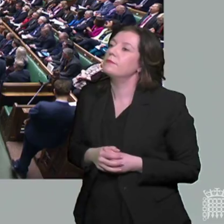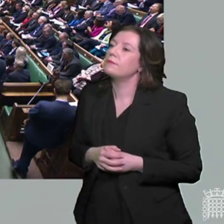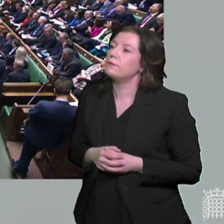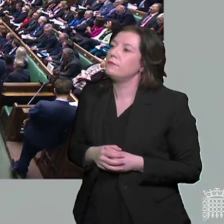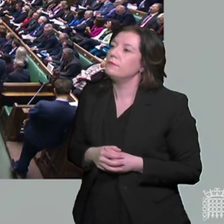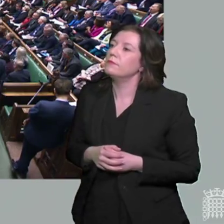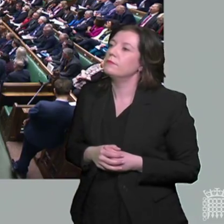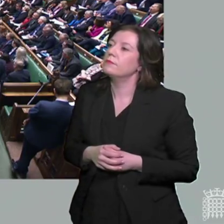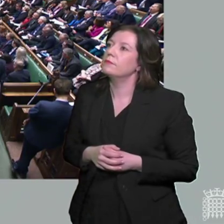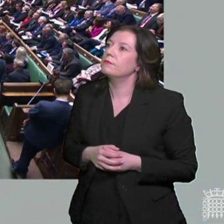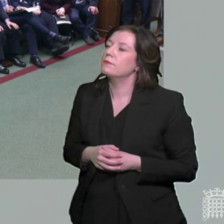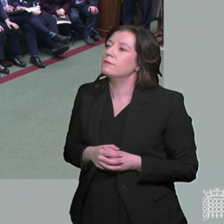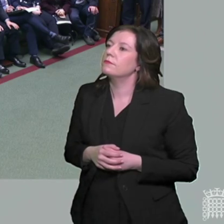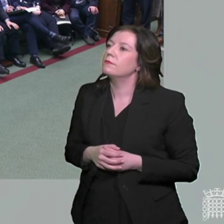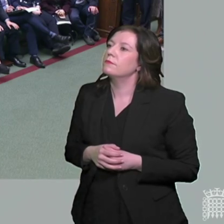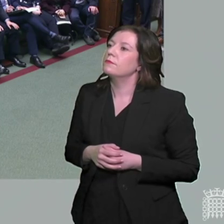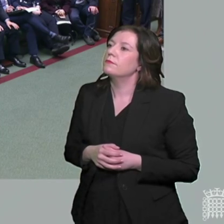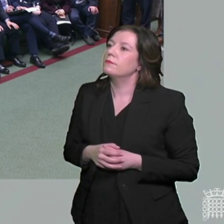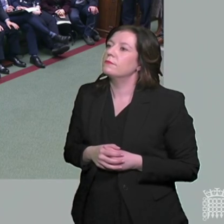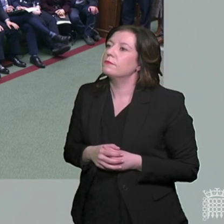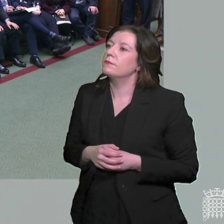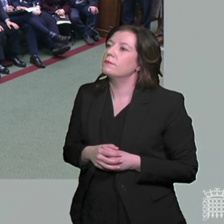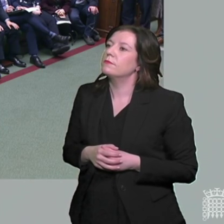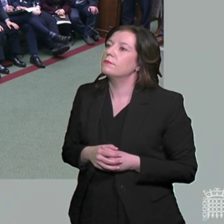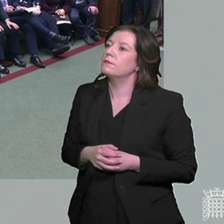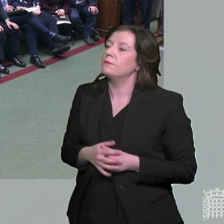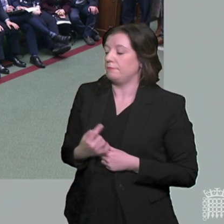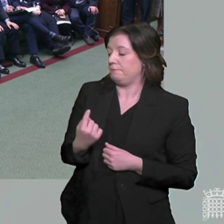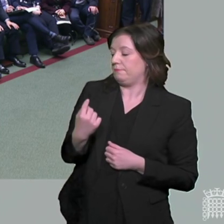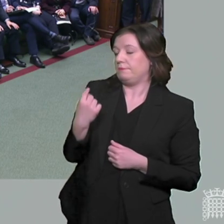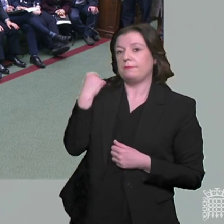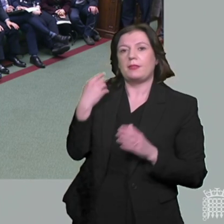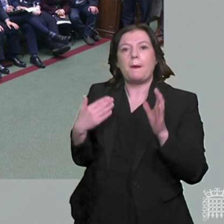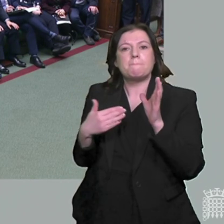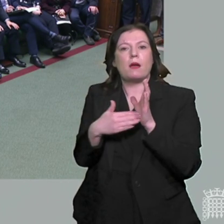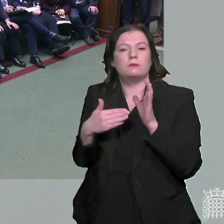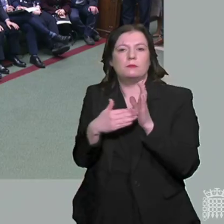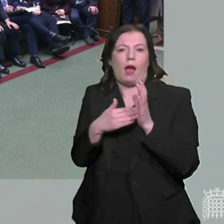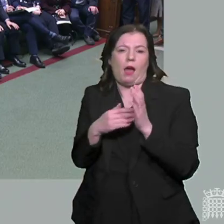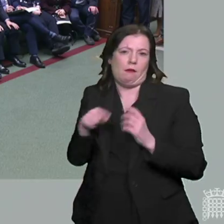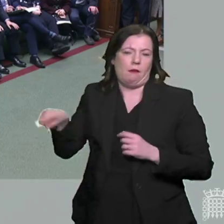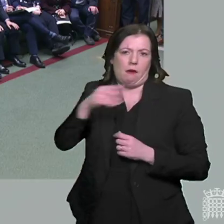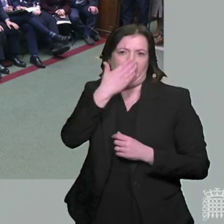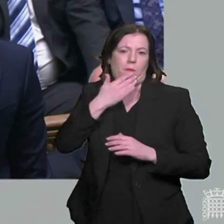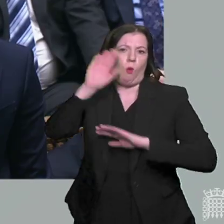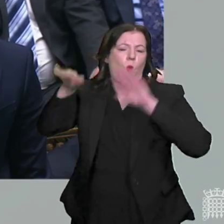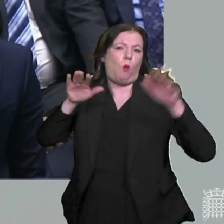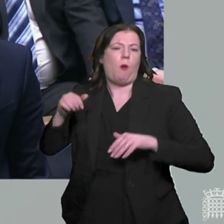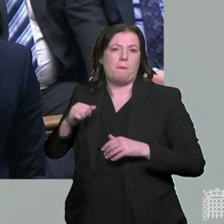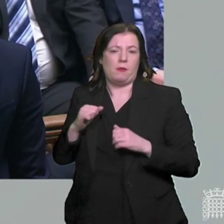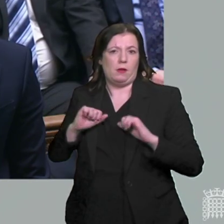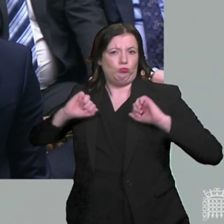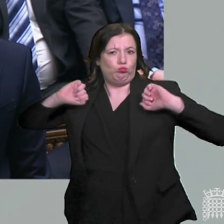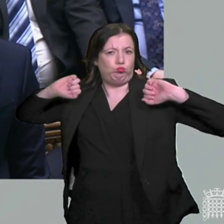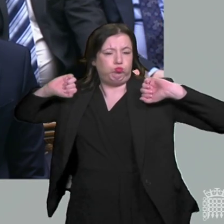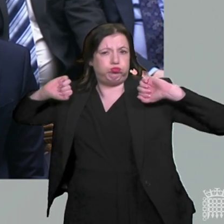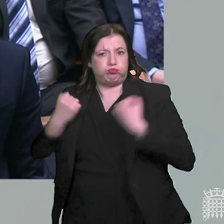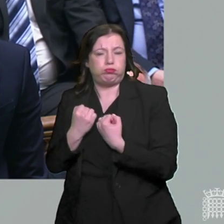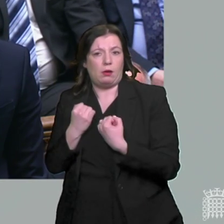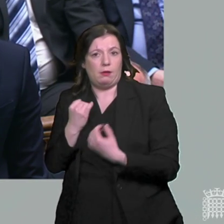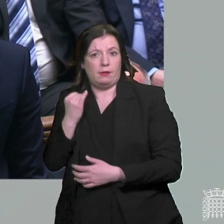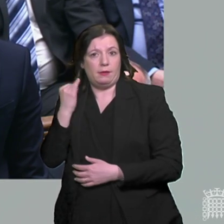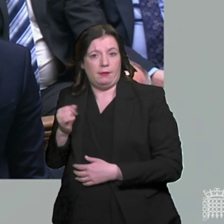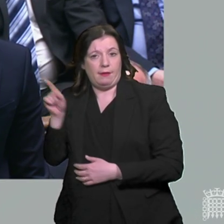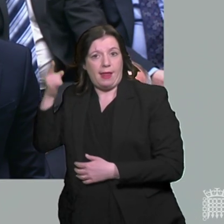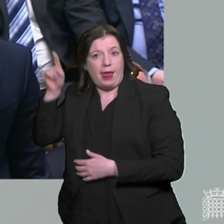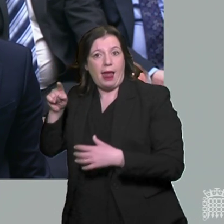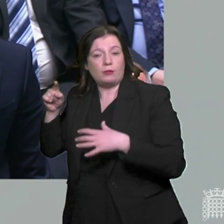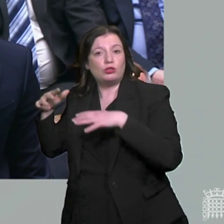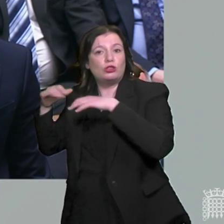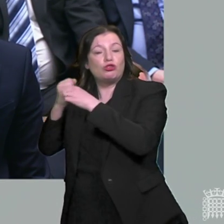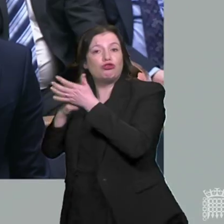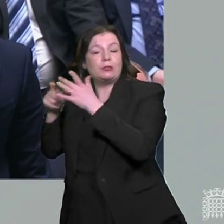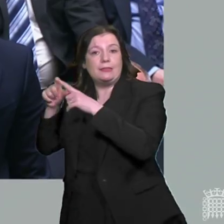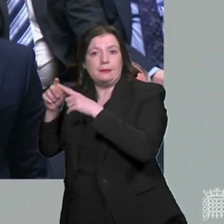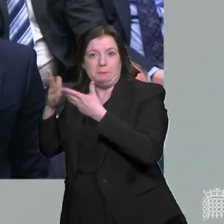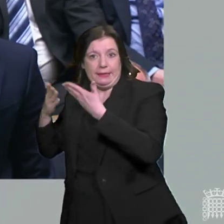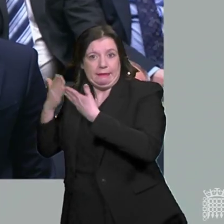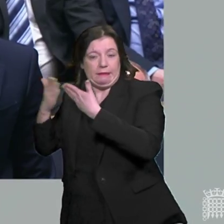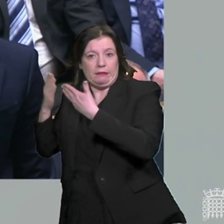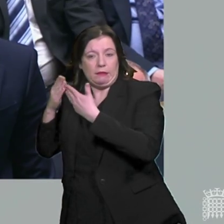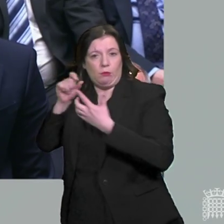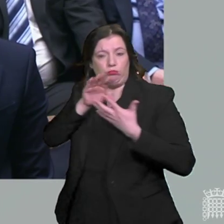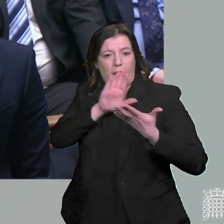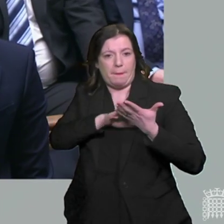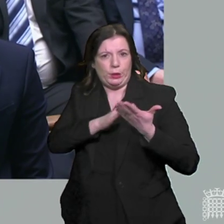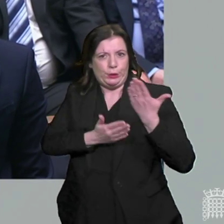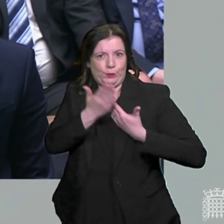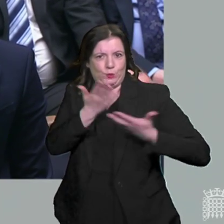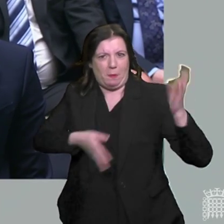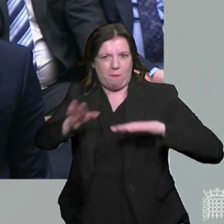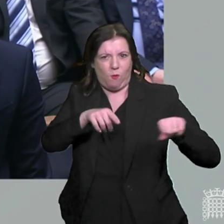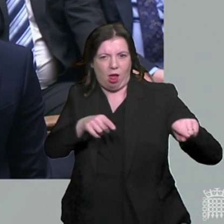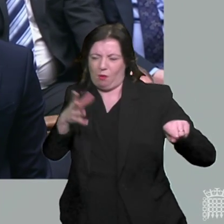On Monday, as households in Scotland were awakening to freezing temperatures, they were met with the news that the electricity grid had been upgraded in order to meet the power demands of the Prime Minister’s new swimming pool.